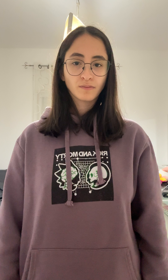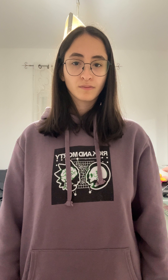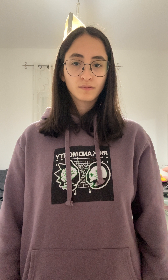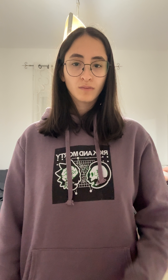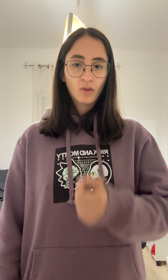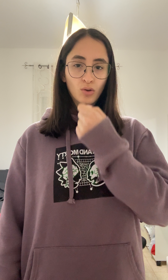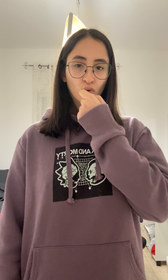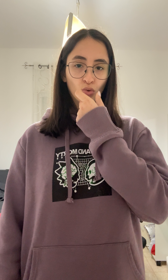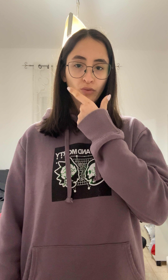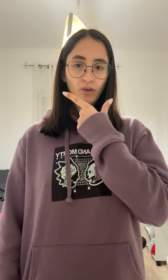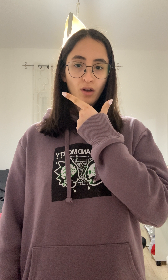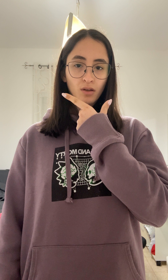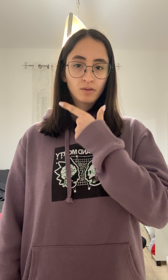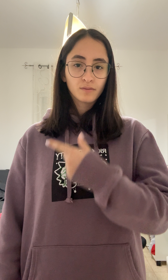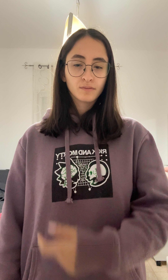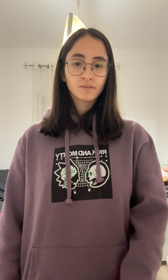תרופה